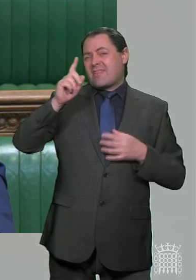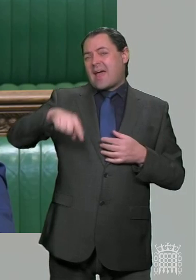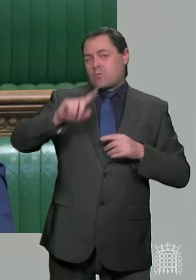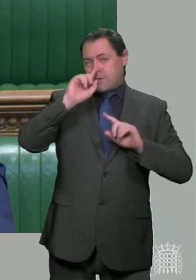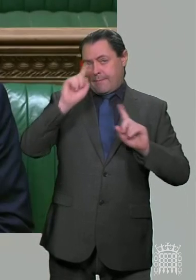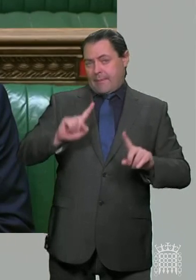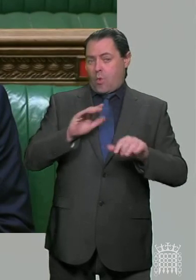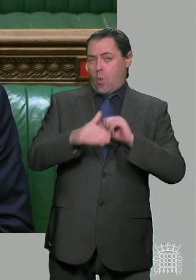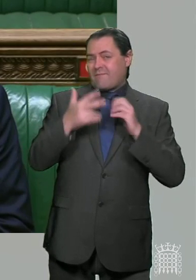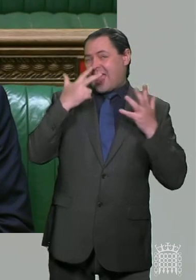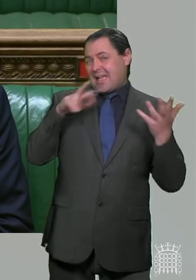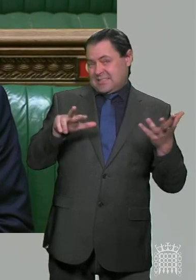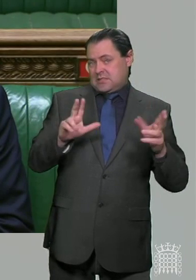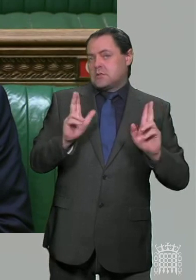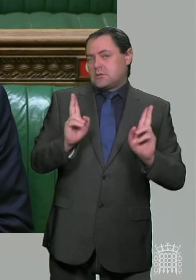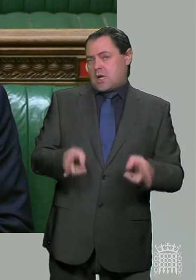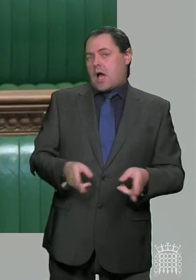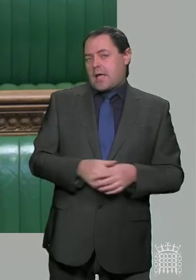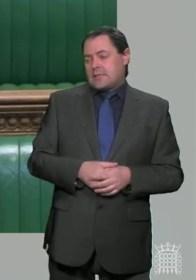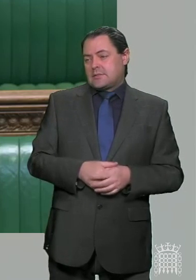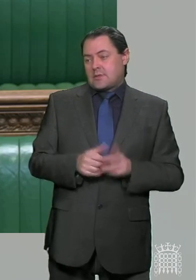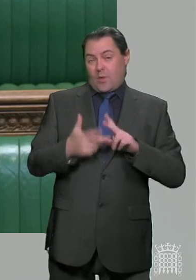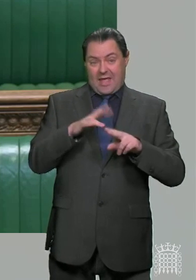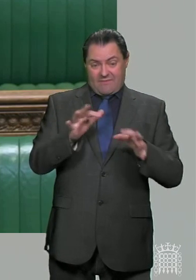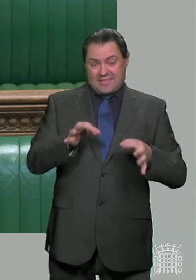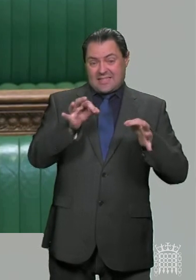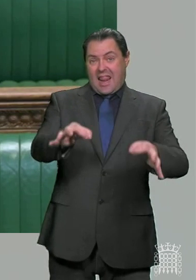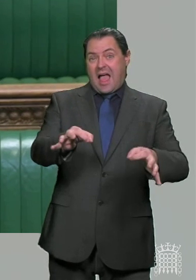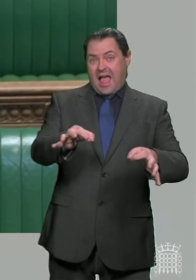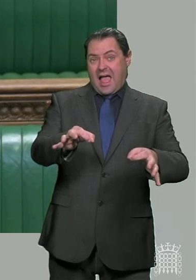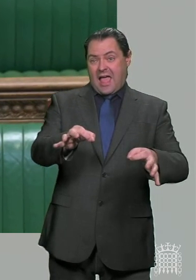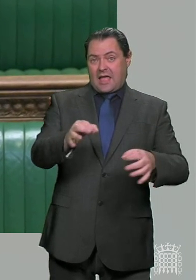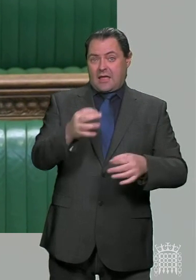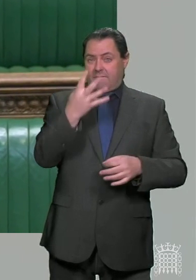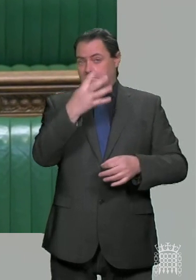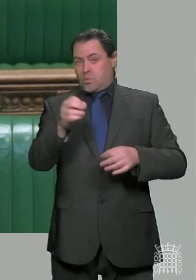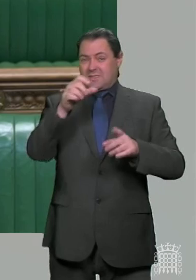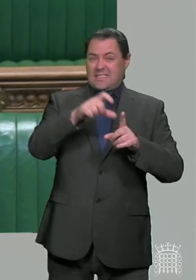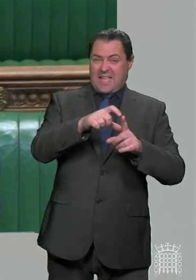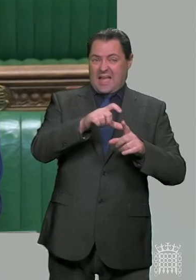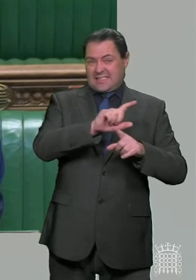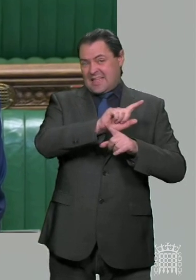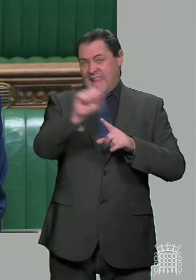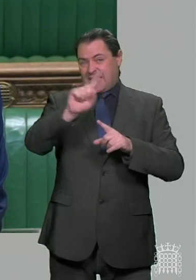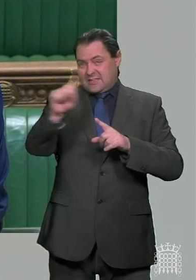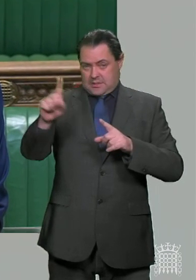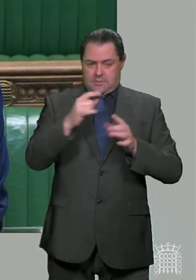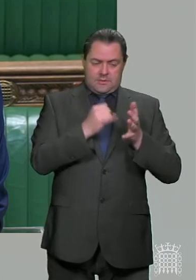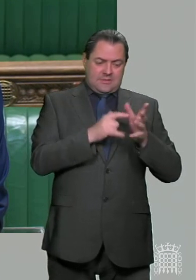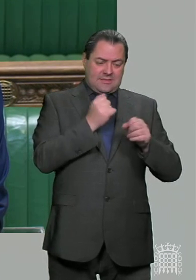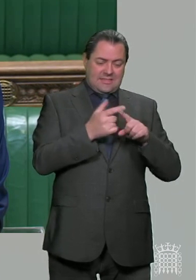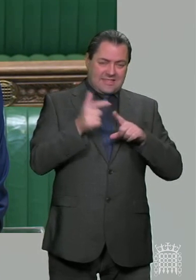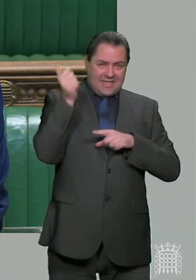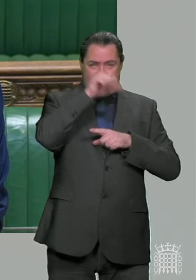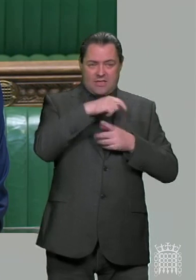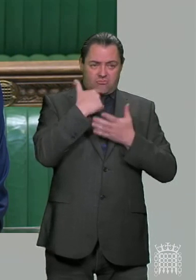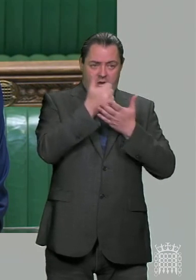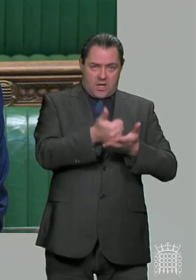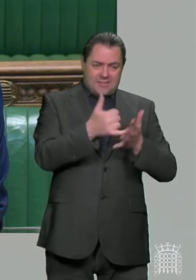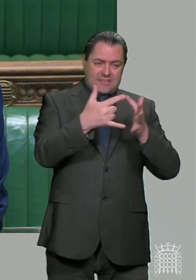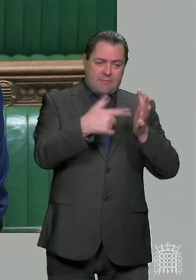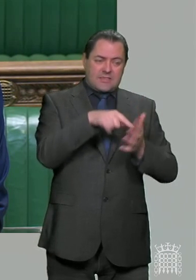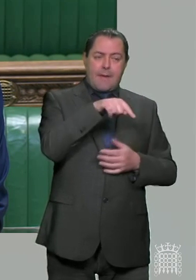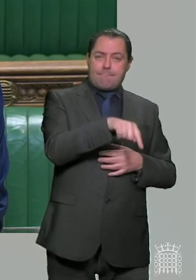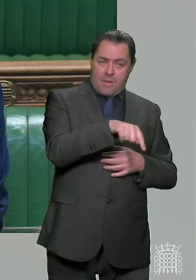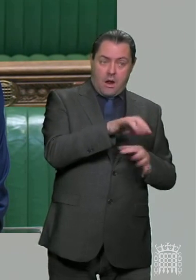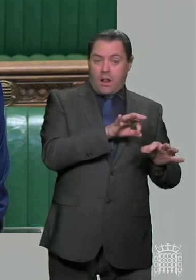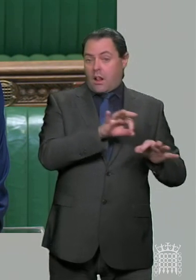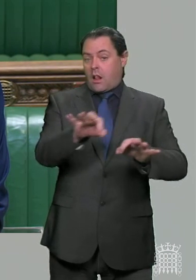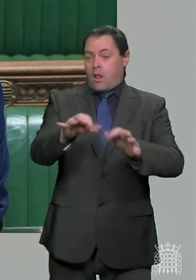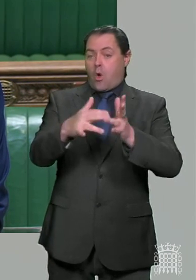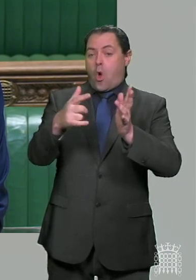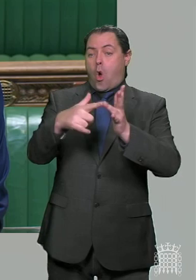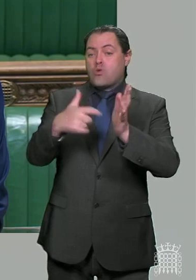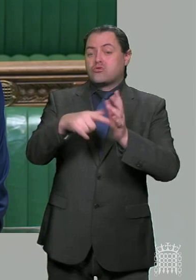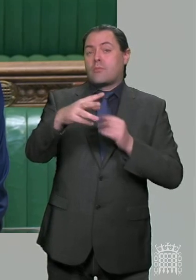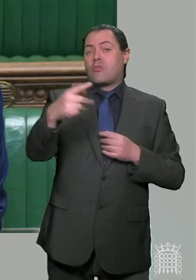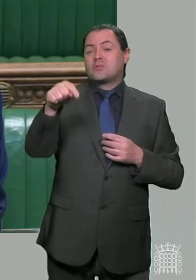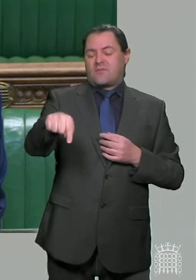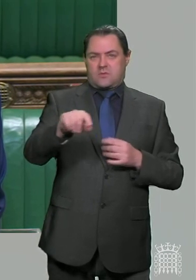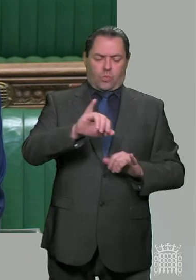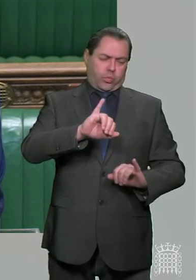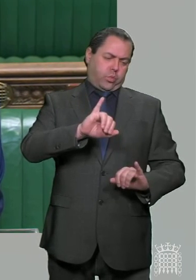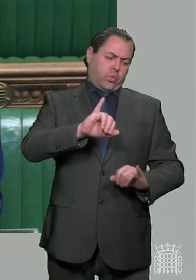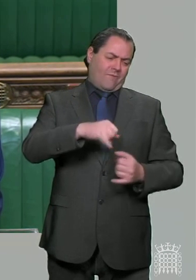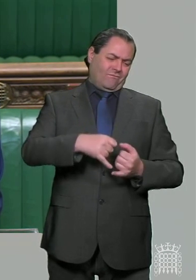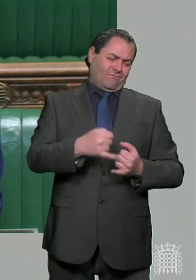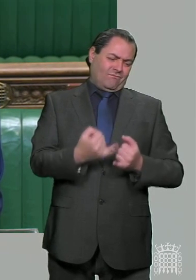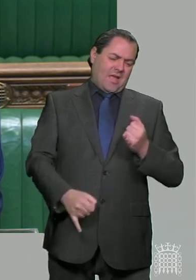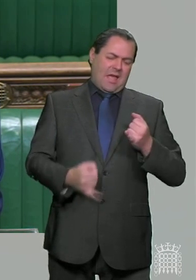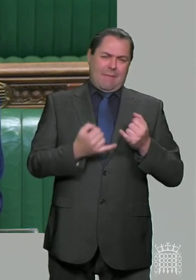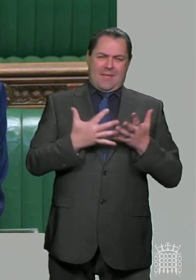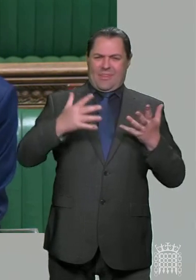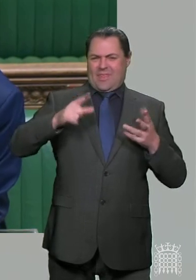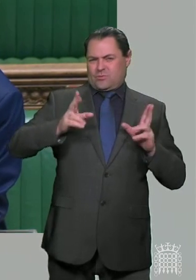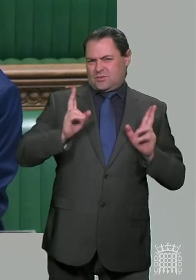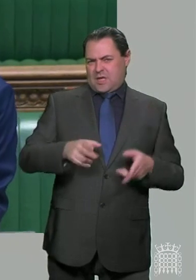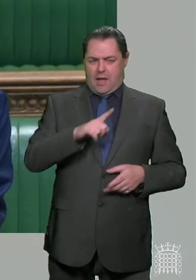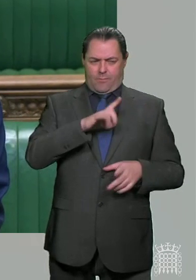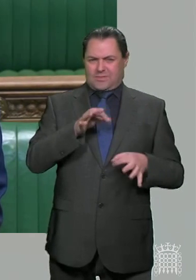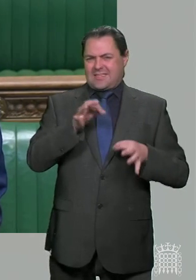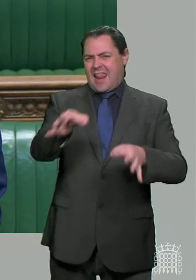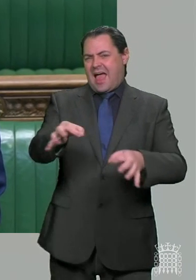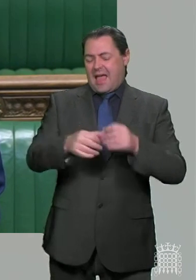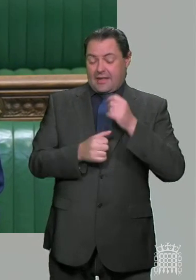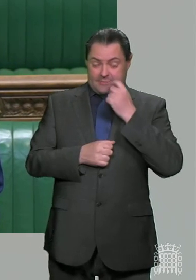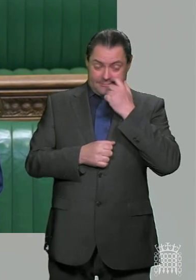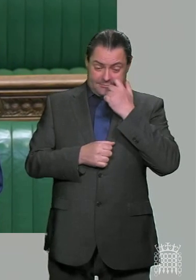I remind the Prime Minister that over 83,000 people over 80 have lost their lives to this virus and that his decision to delay for 40 days, from the SAGE guidance on 21 September until 31 October, will be seen as one of the single biggest failings of the last year.